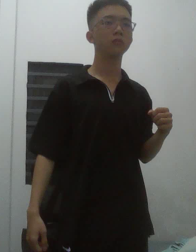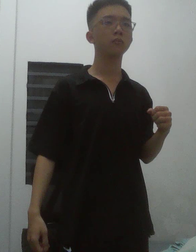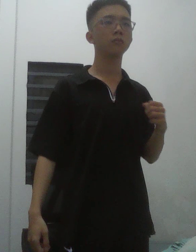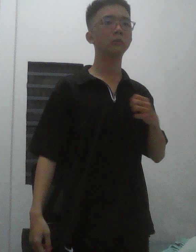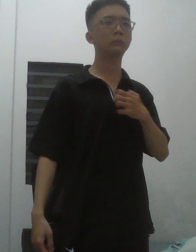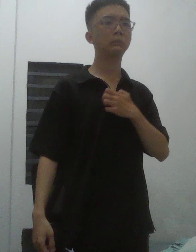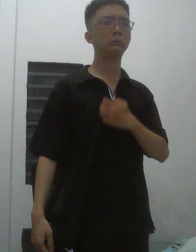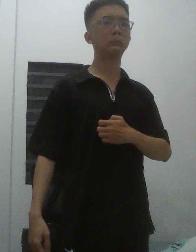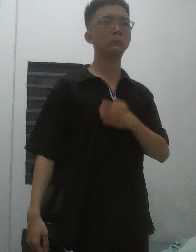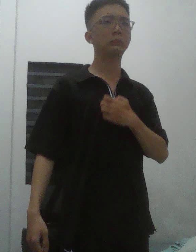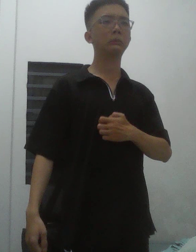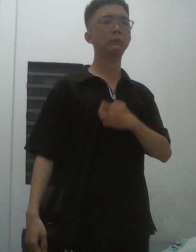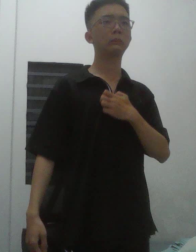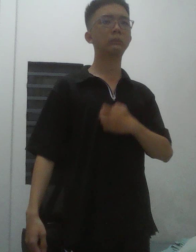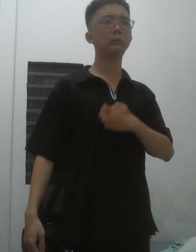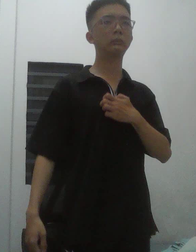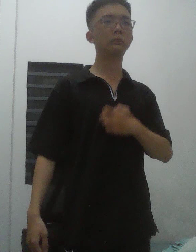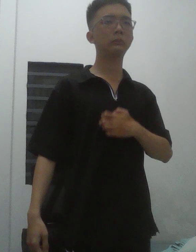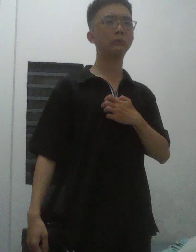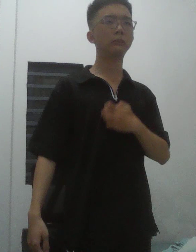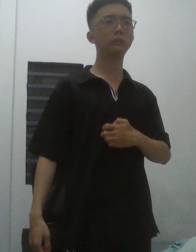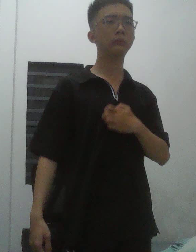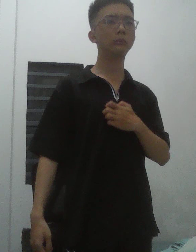ghen